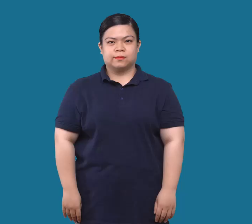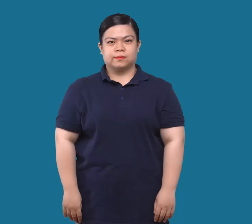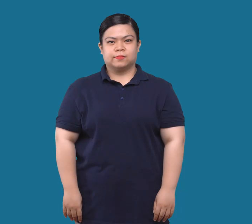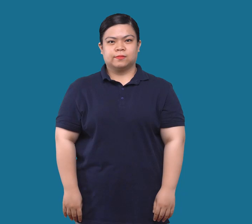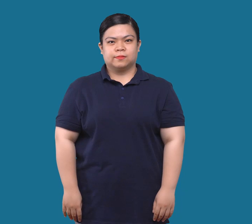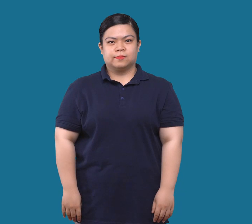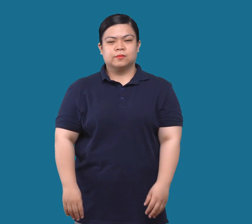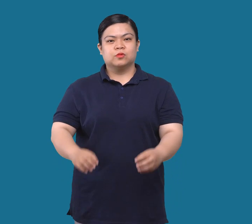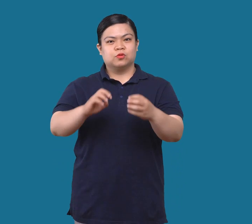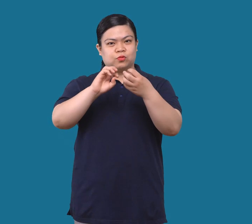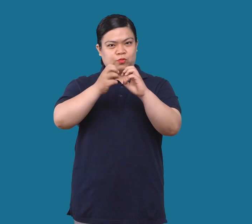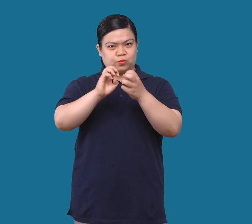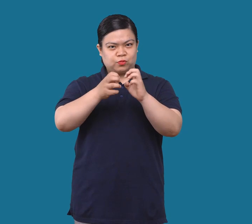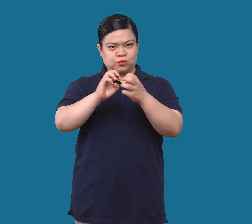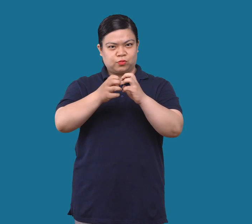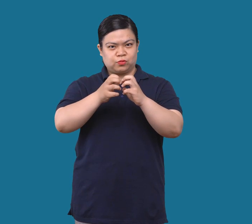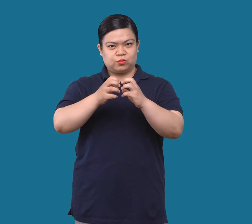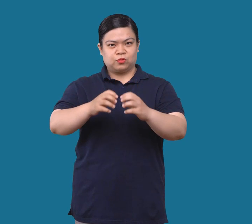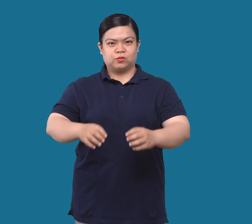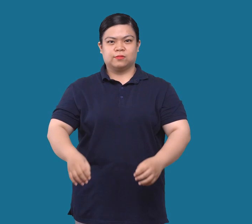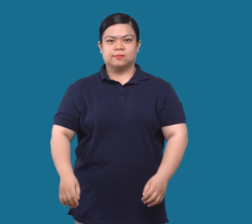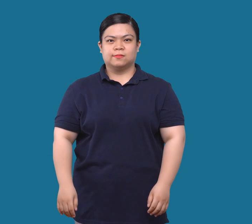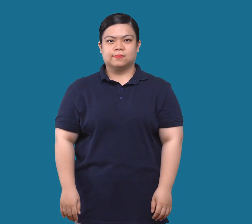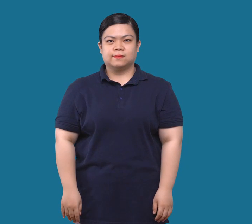sửa chữa